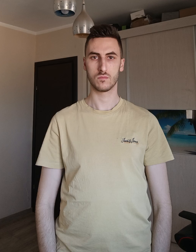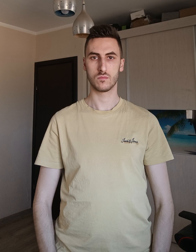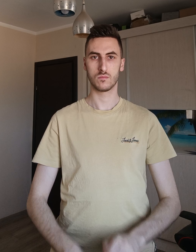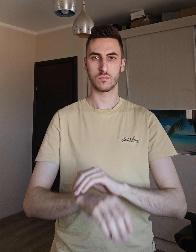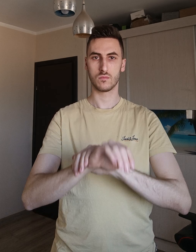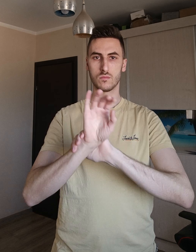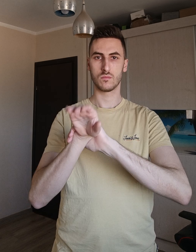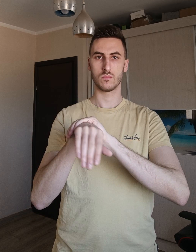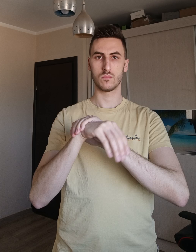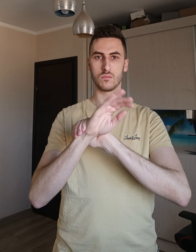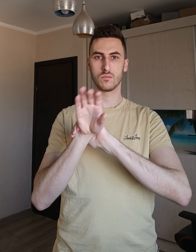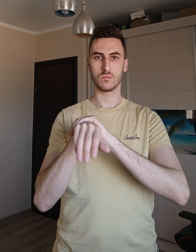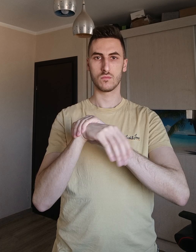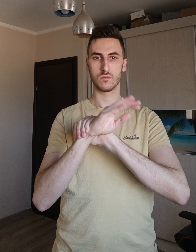ריק